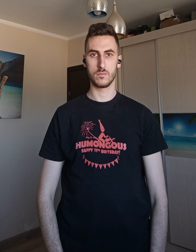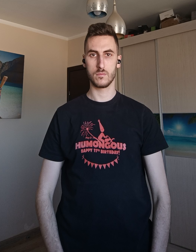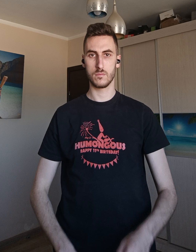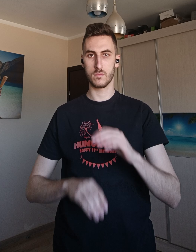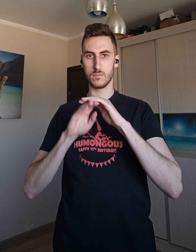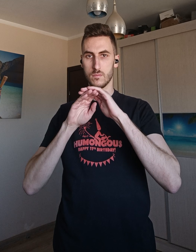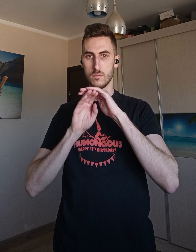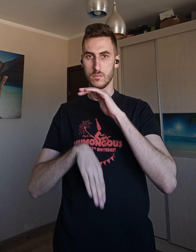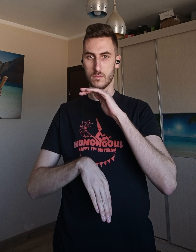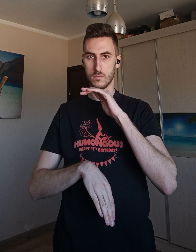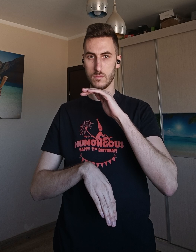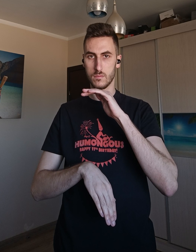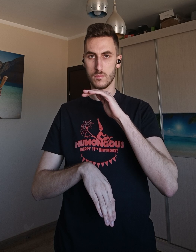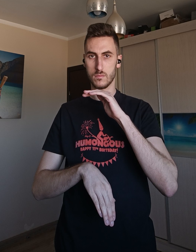זול